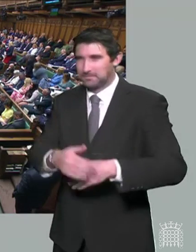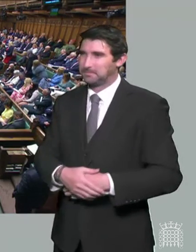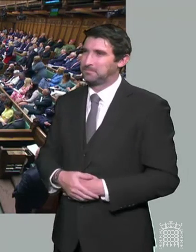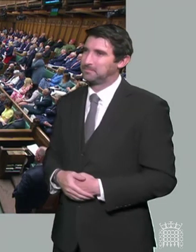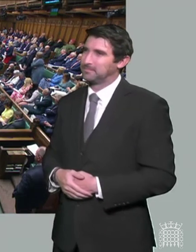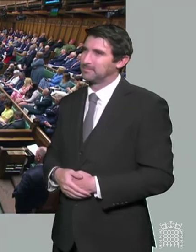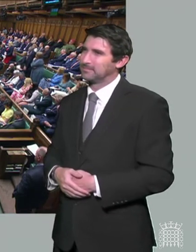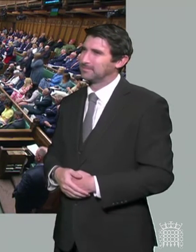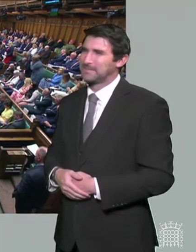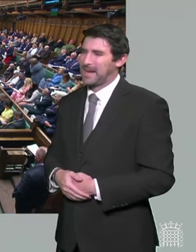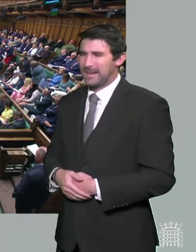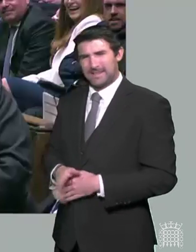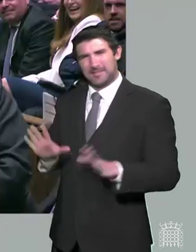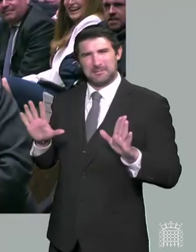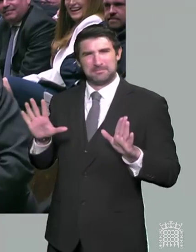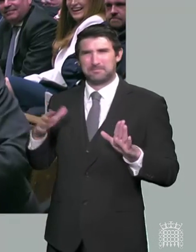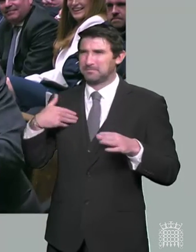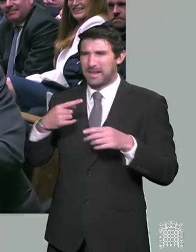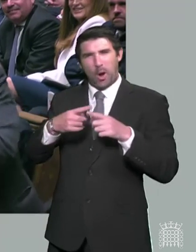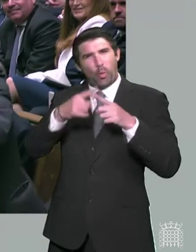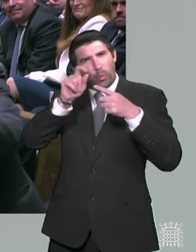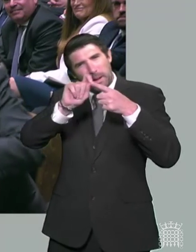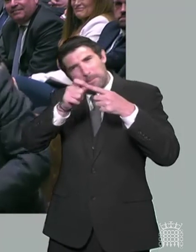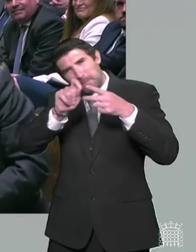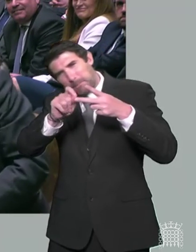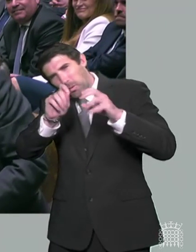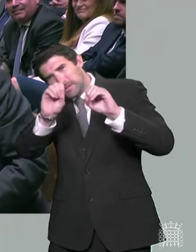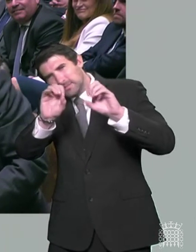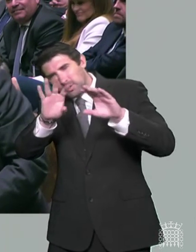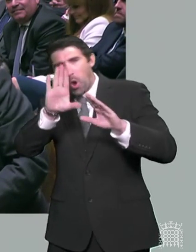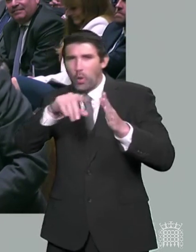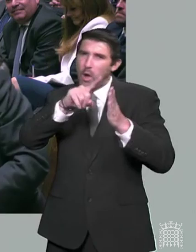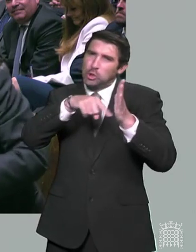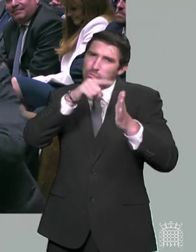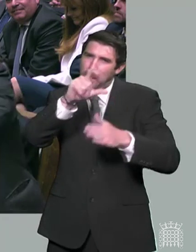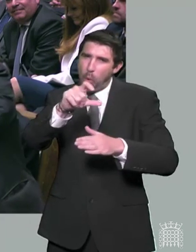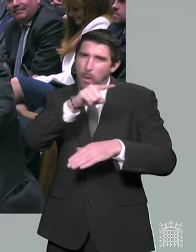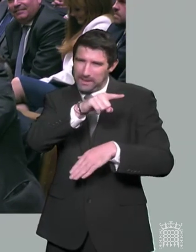A couple of quick points about Mr Corbyn—the right honourable Member for Islington North.